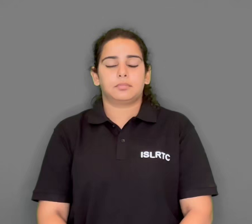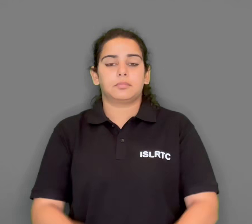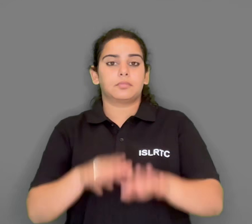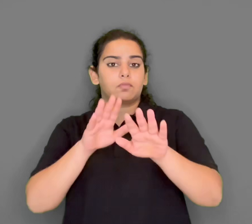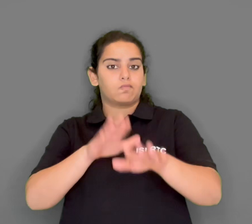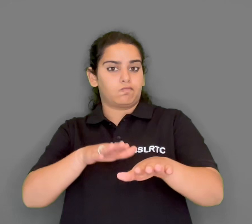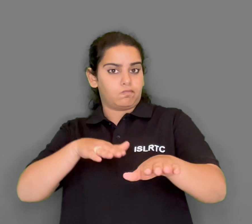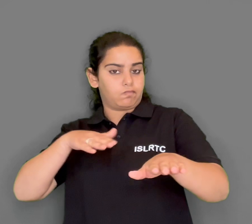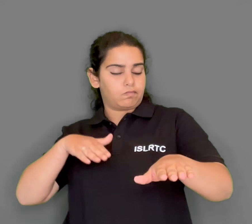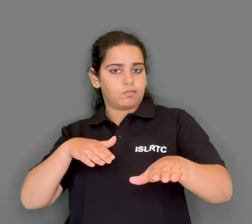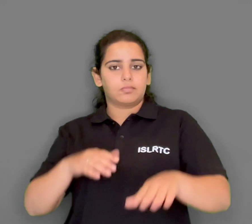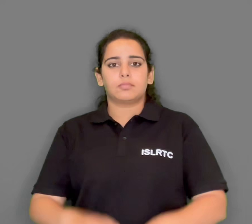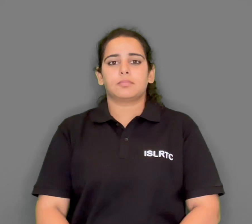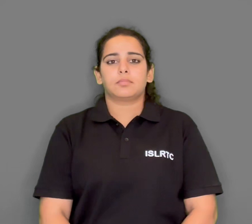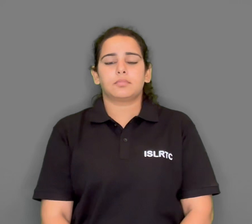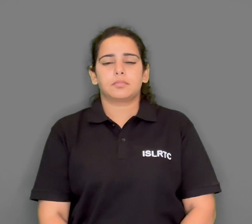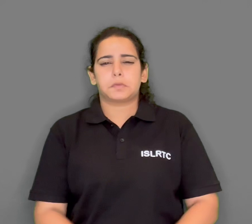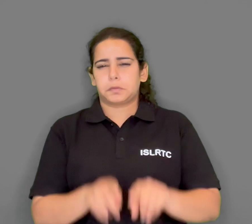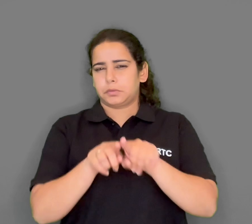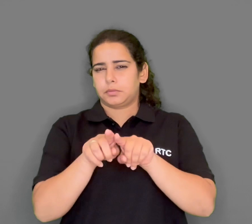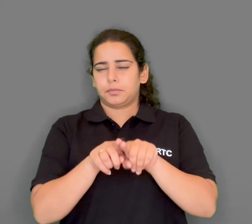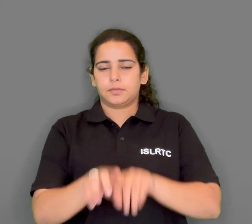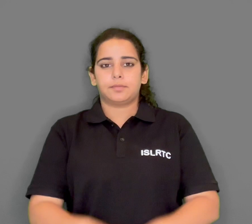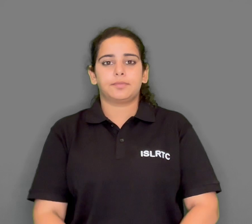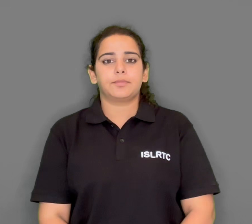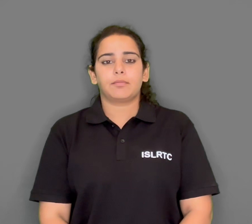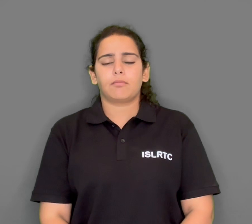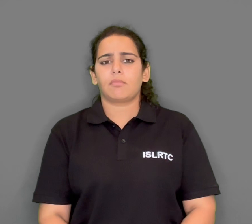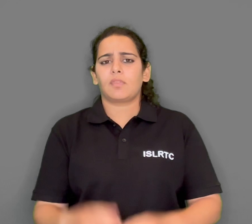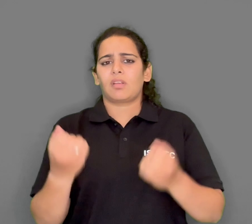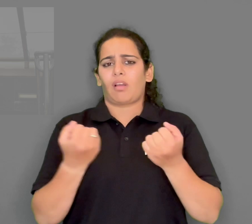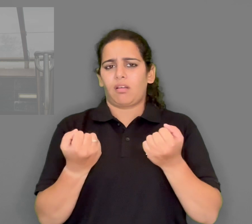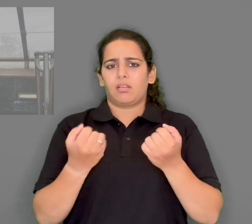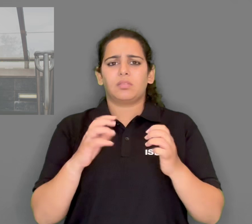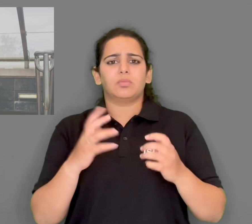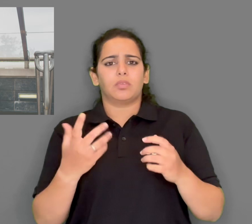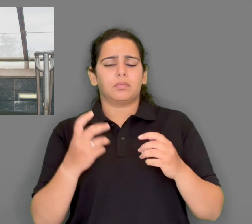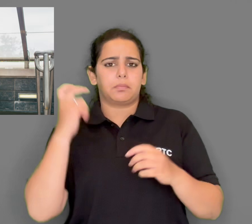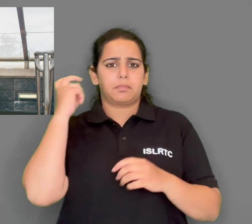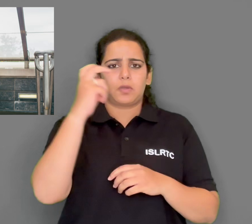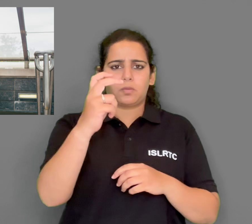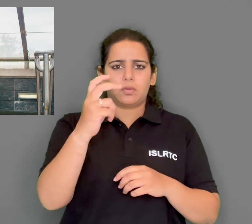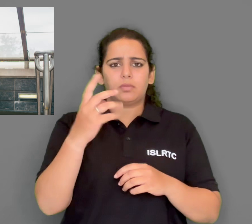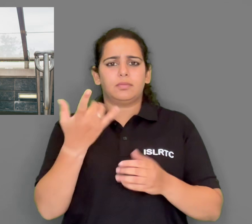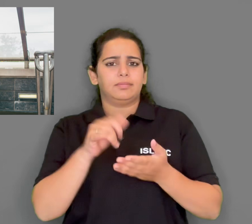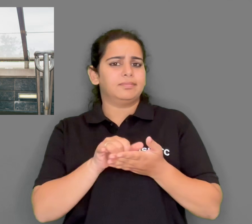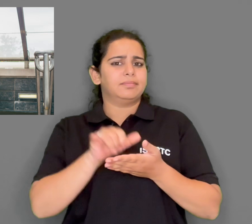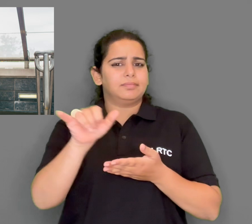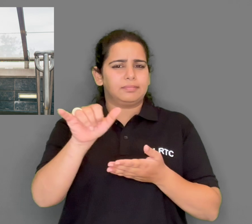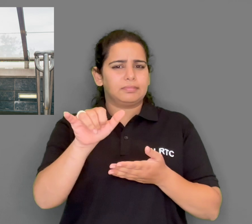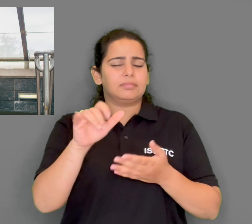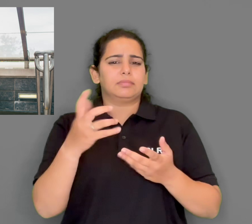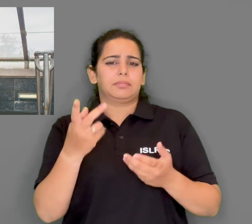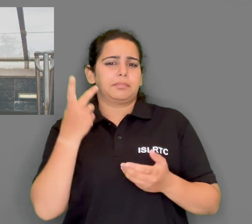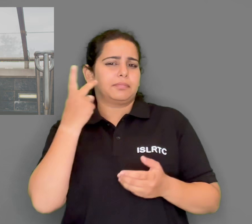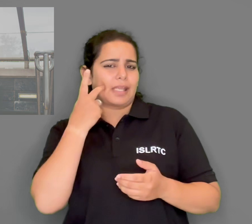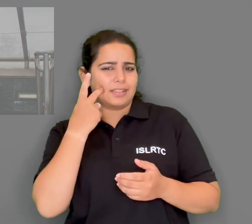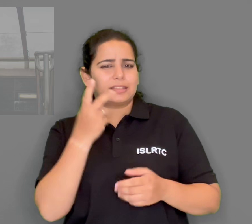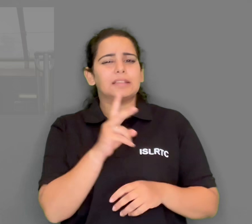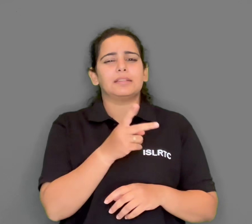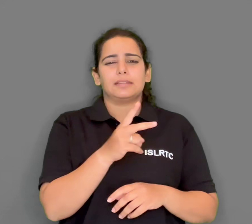Commute a distance between work and home